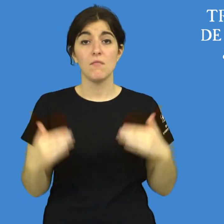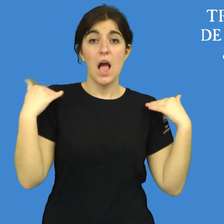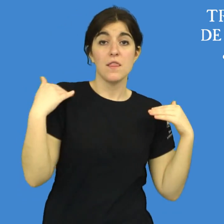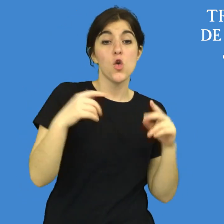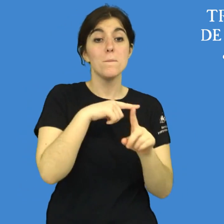ejercicio